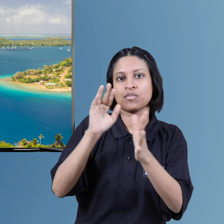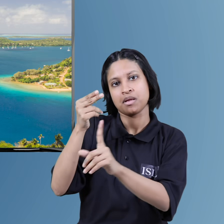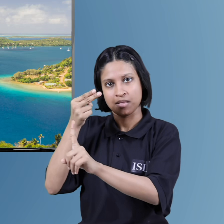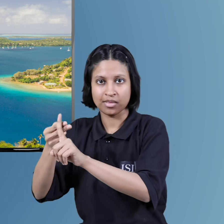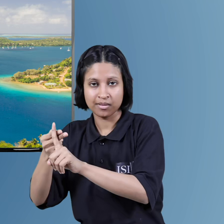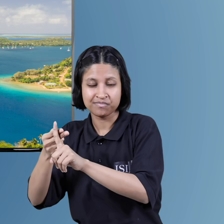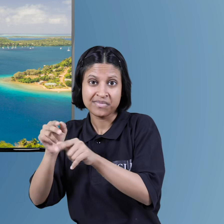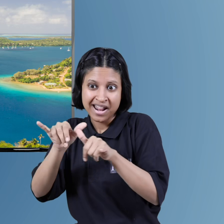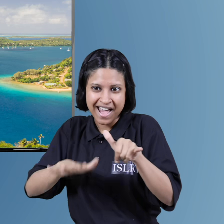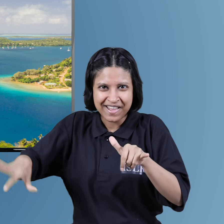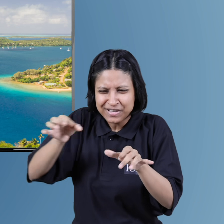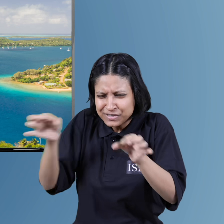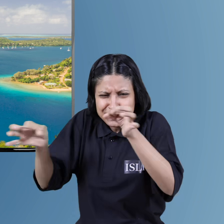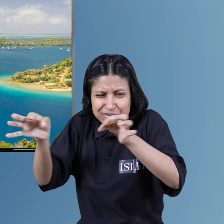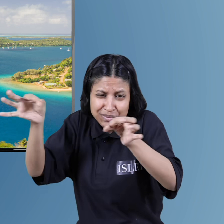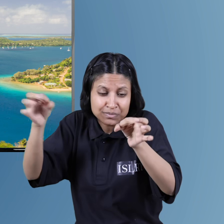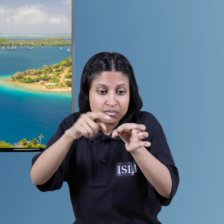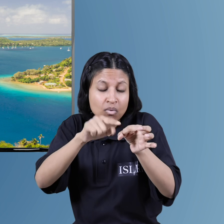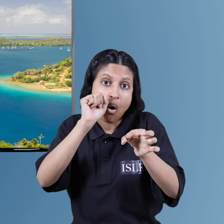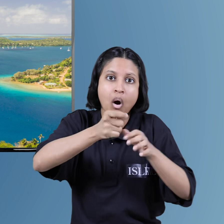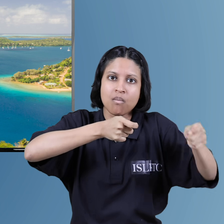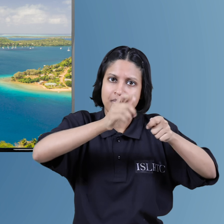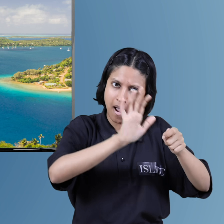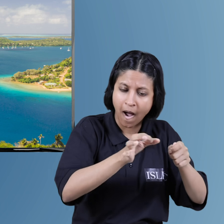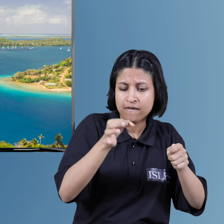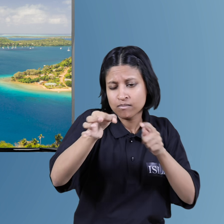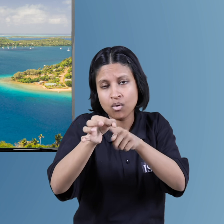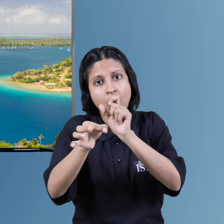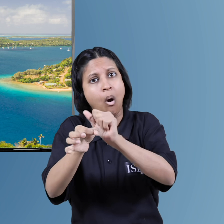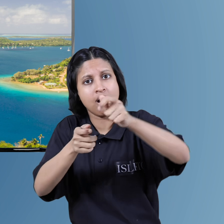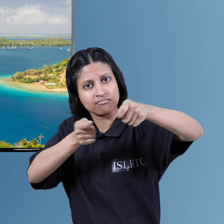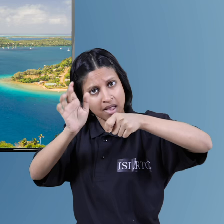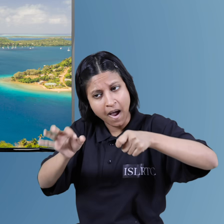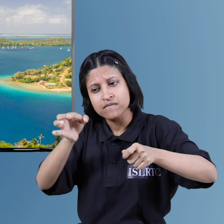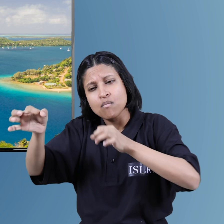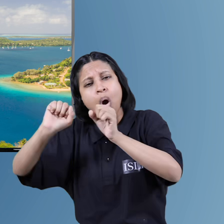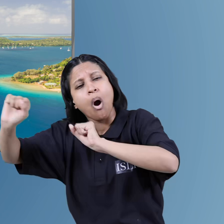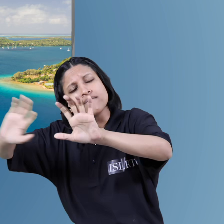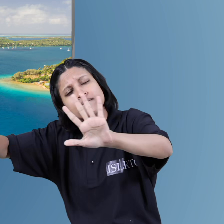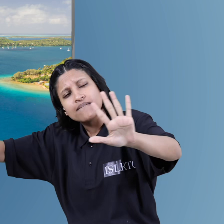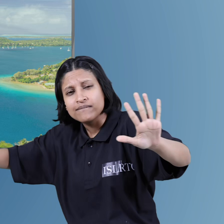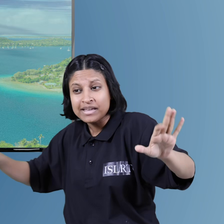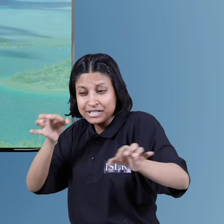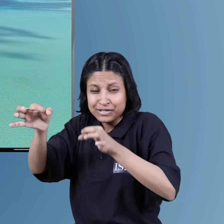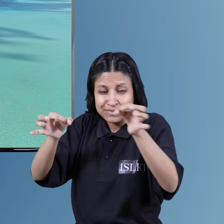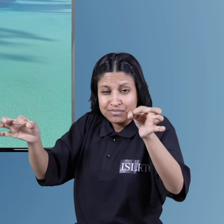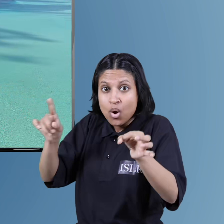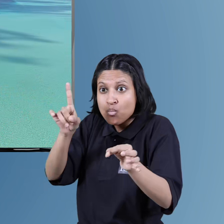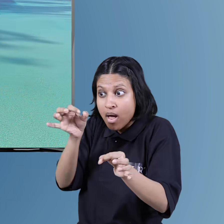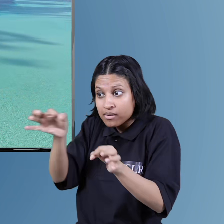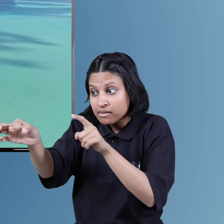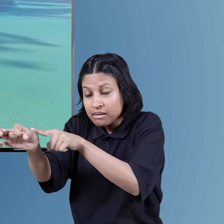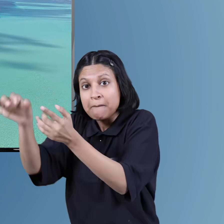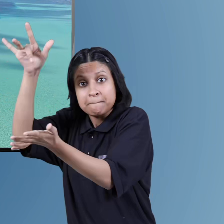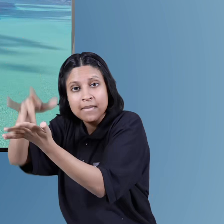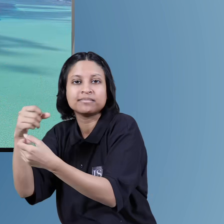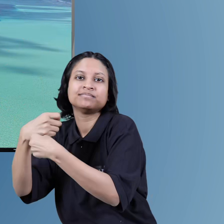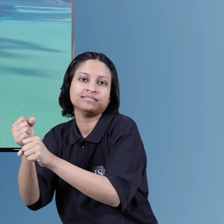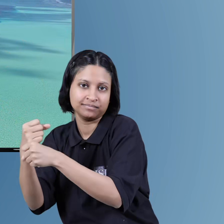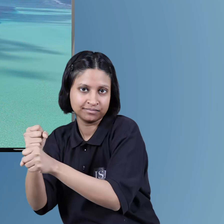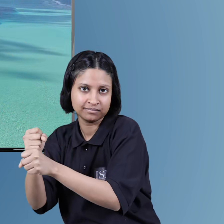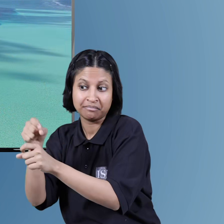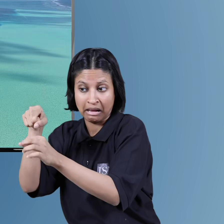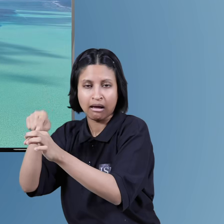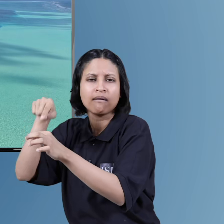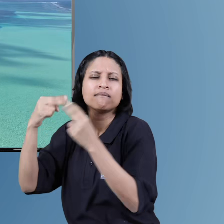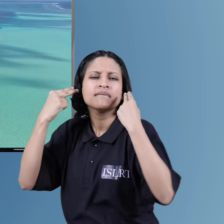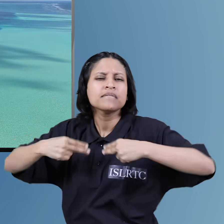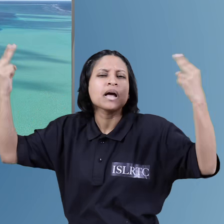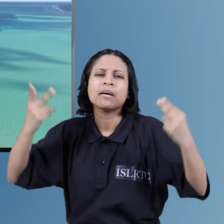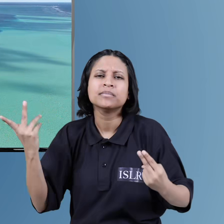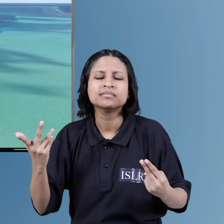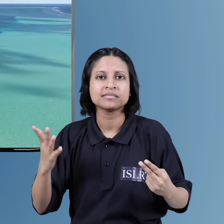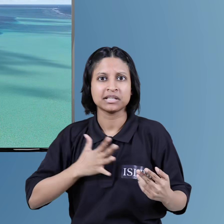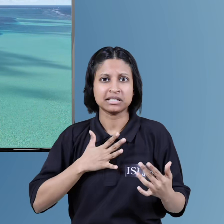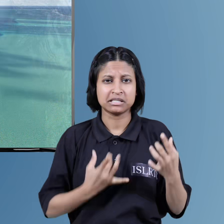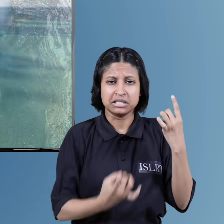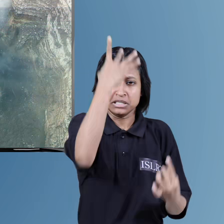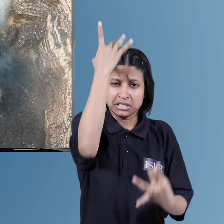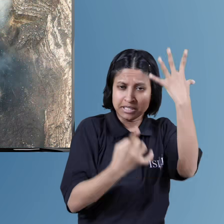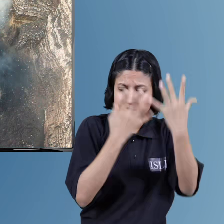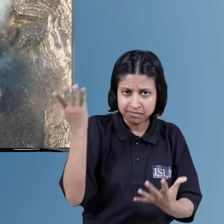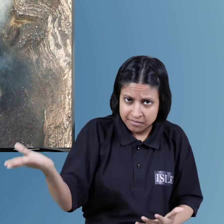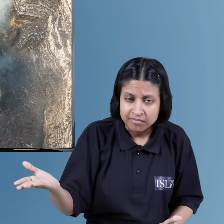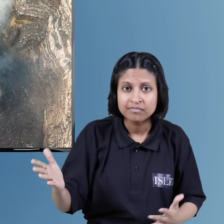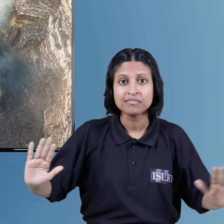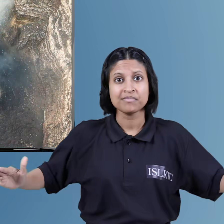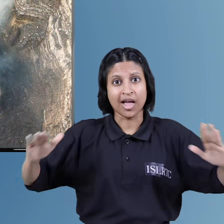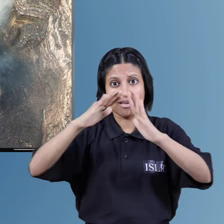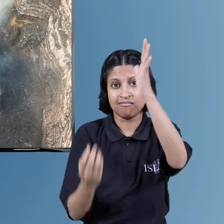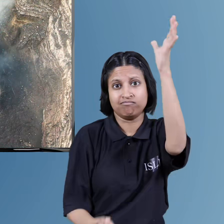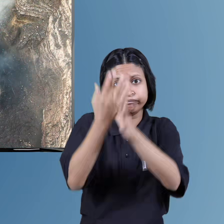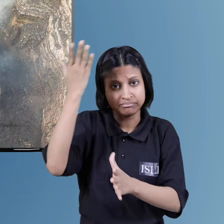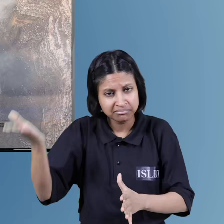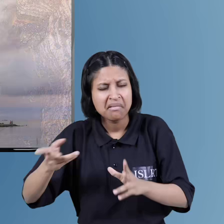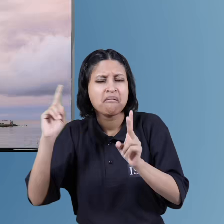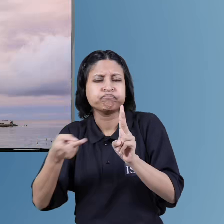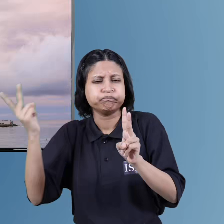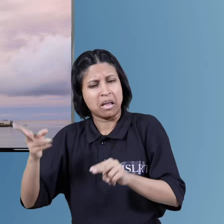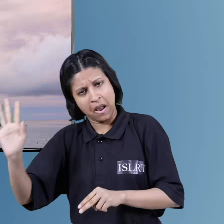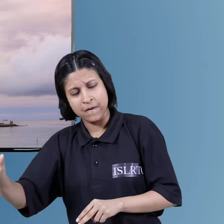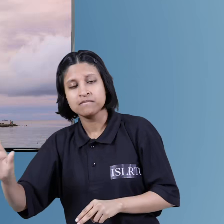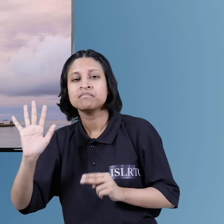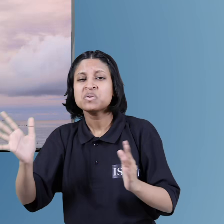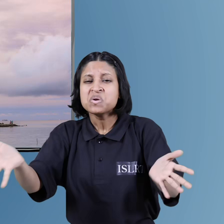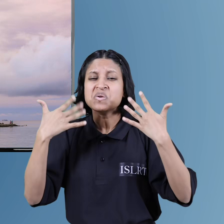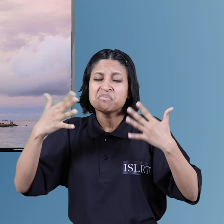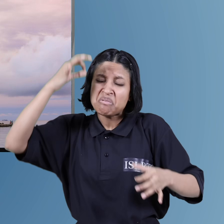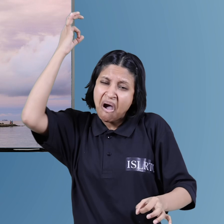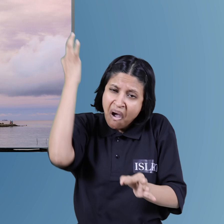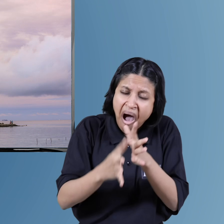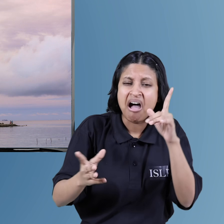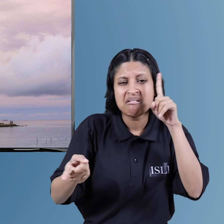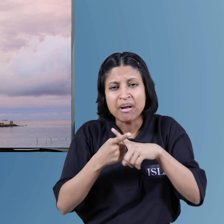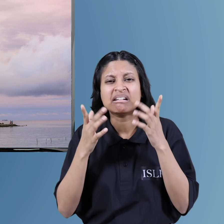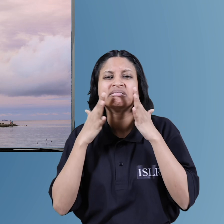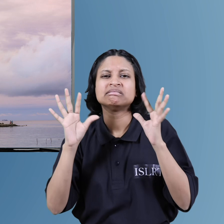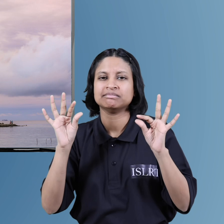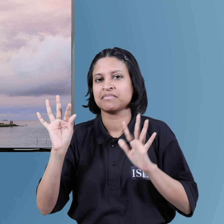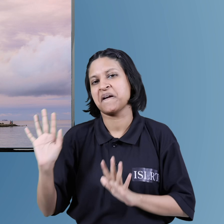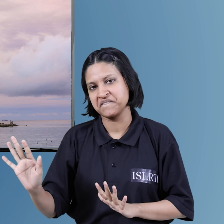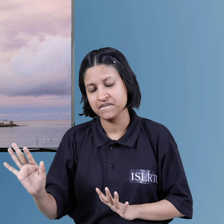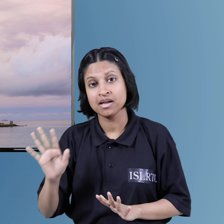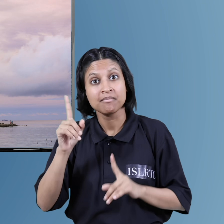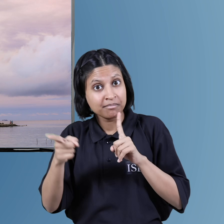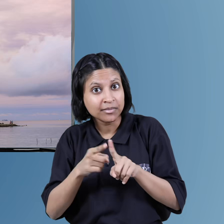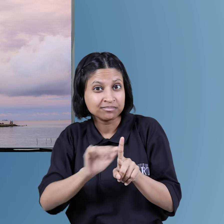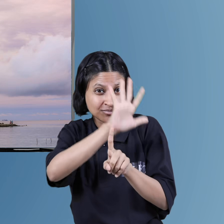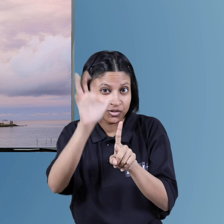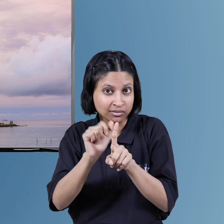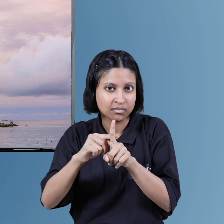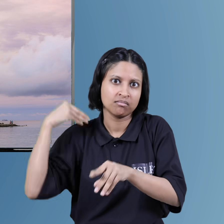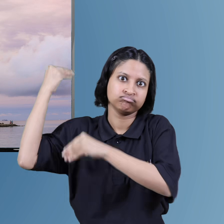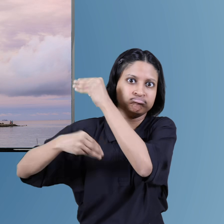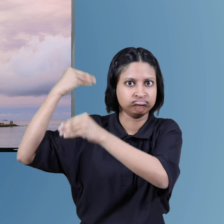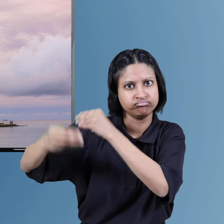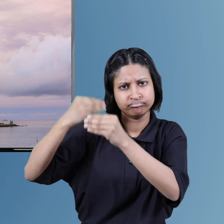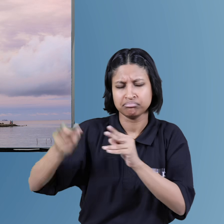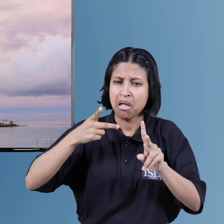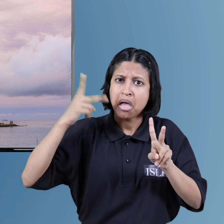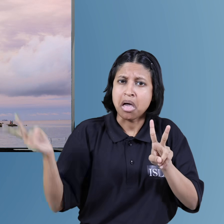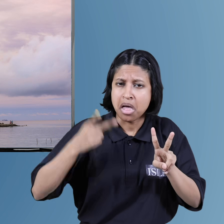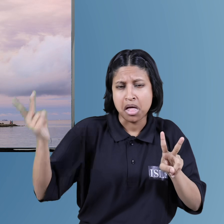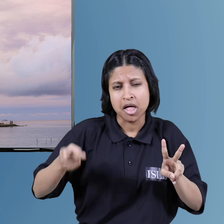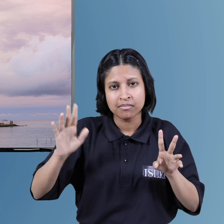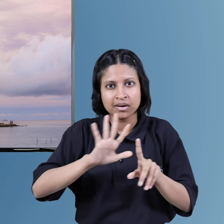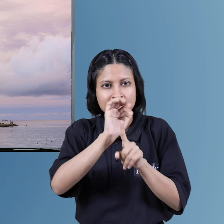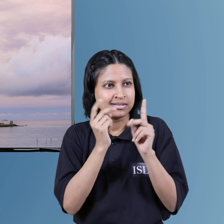known for its tropical landscapes rainforests, volcanoes, and hot-humid climate as well as unique cultural traditions.